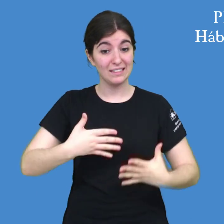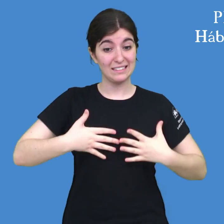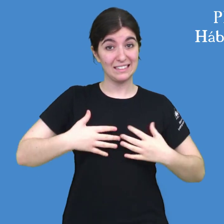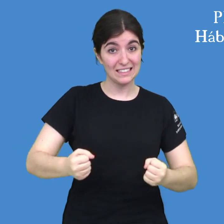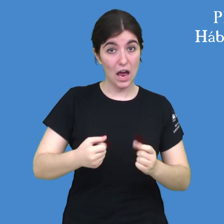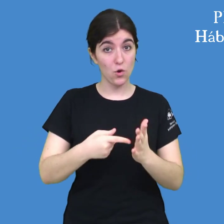sano